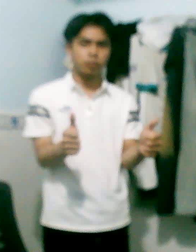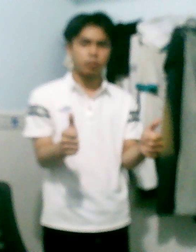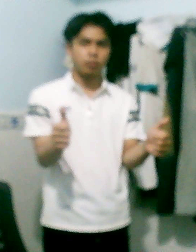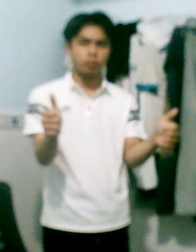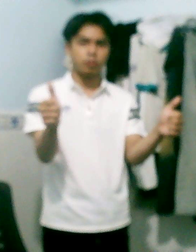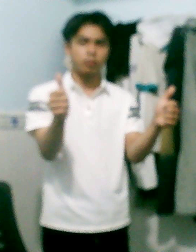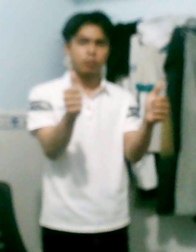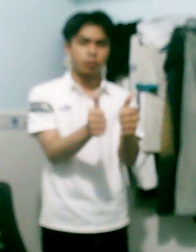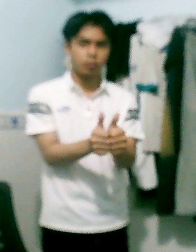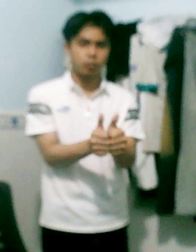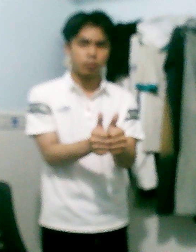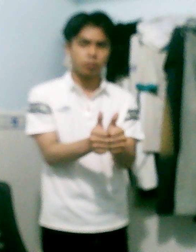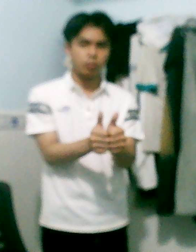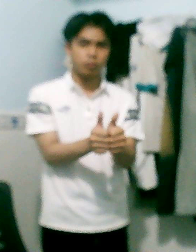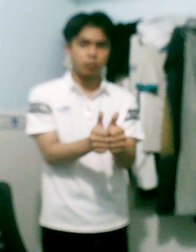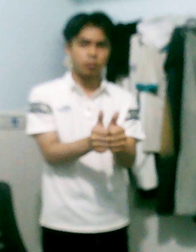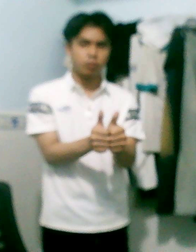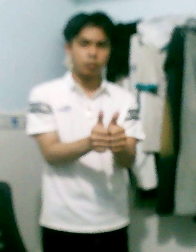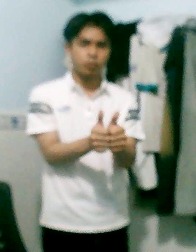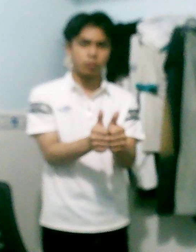voi